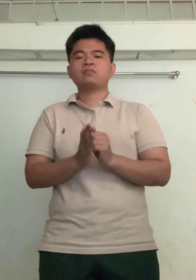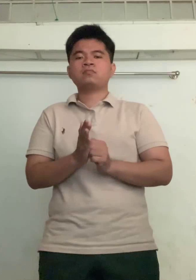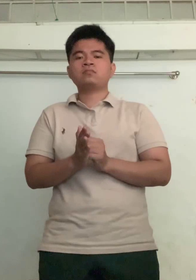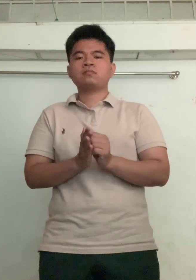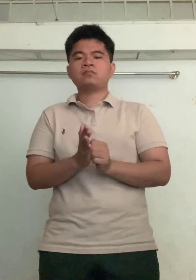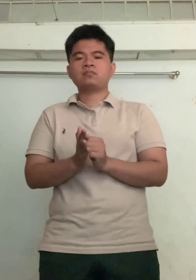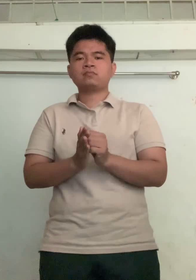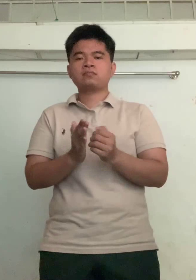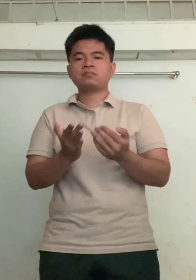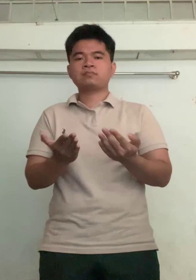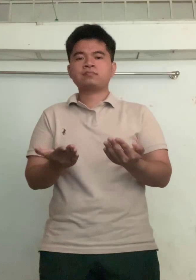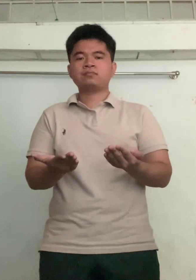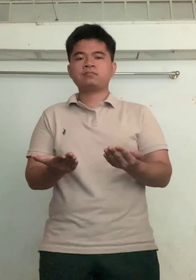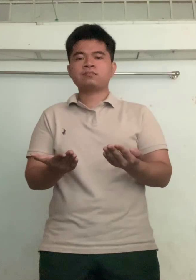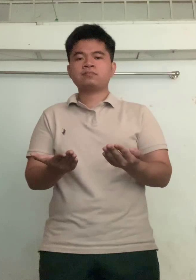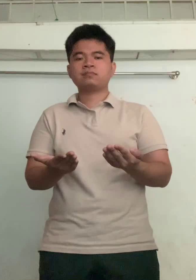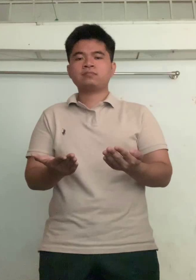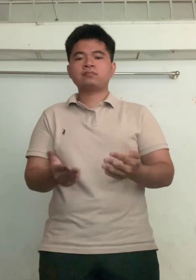thang nay